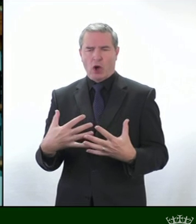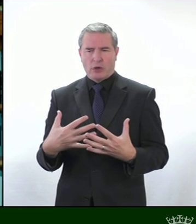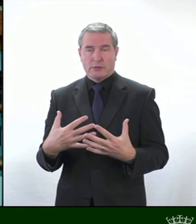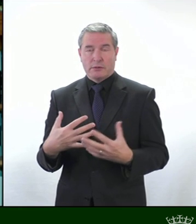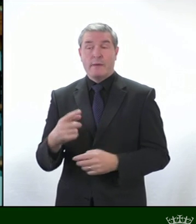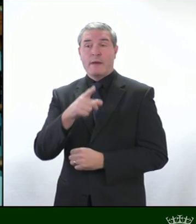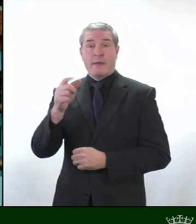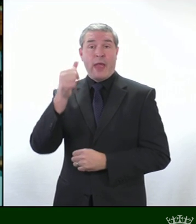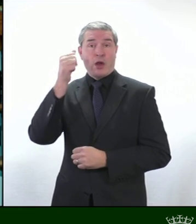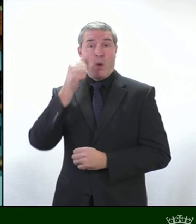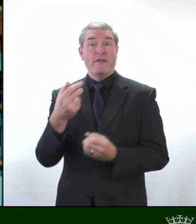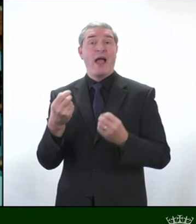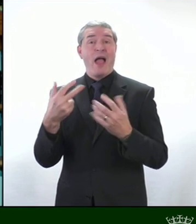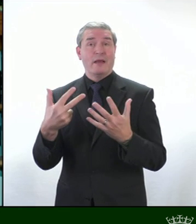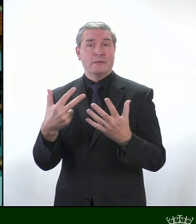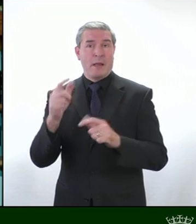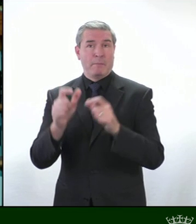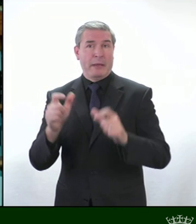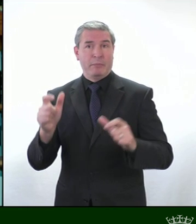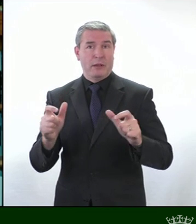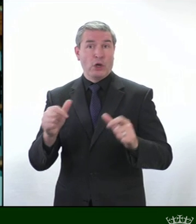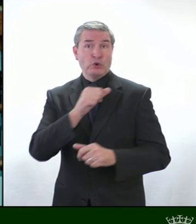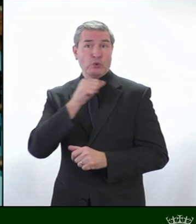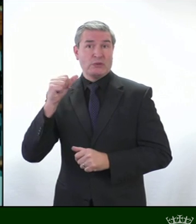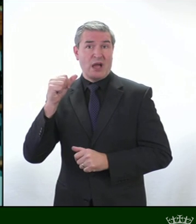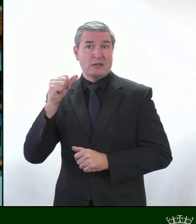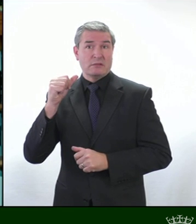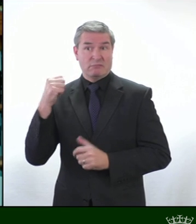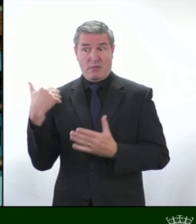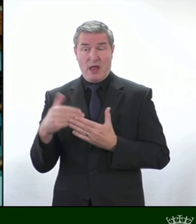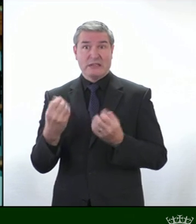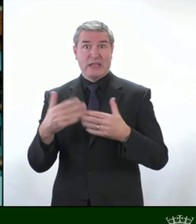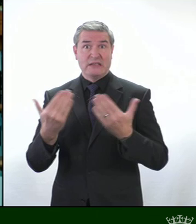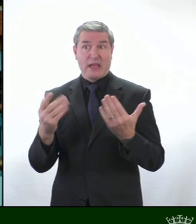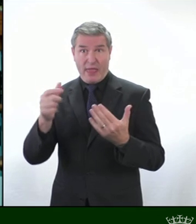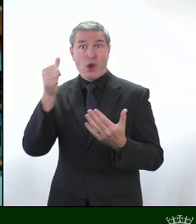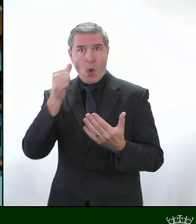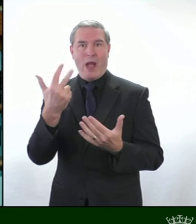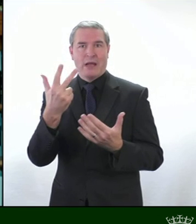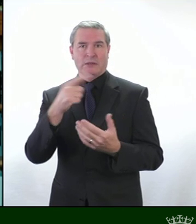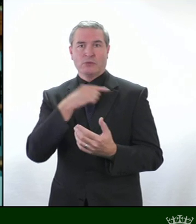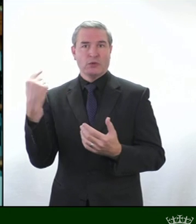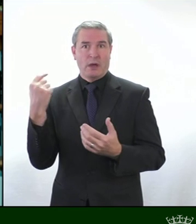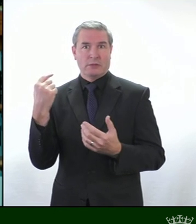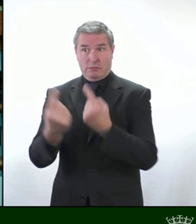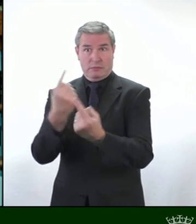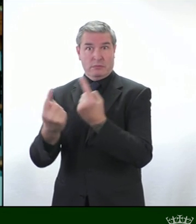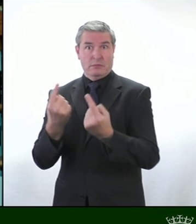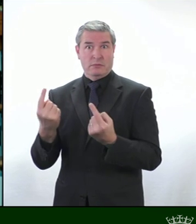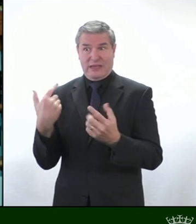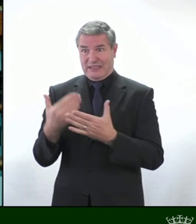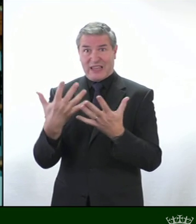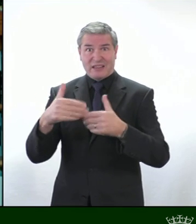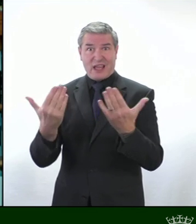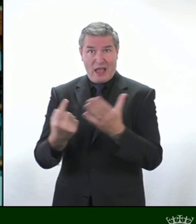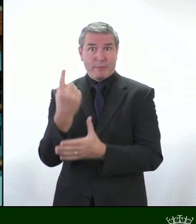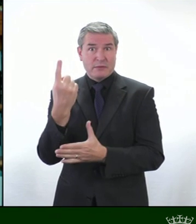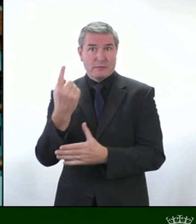They are aware of eight people who have taken their lives in the past 10 days—eight people in 10 days.